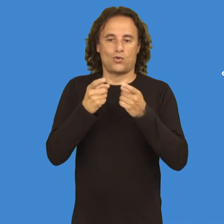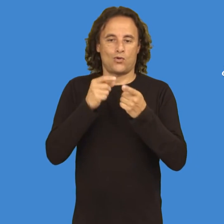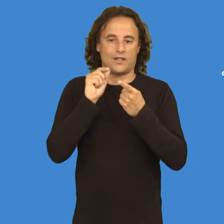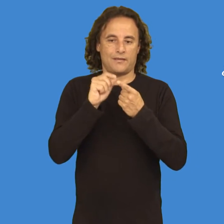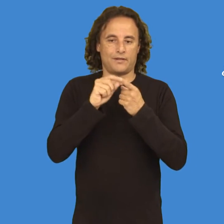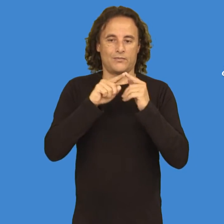diabetes